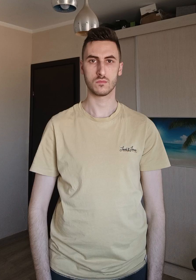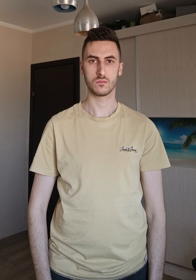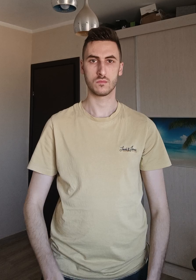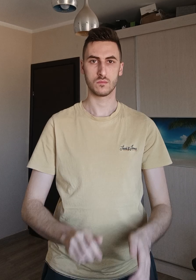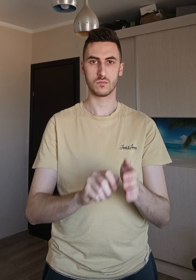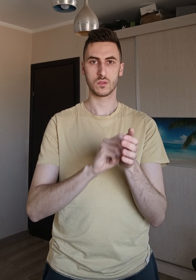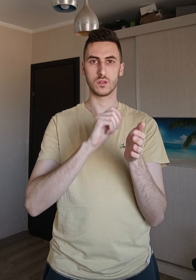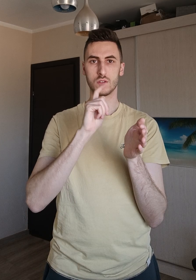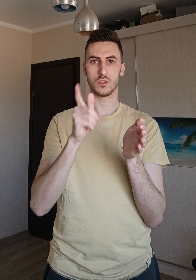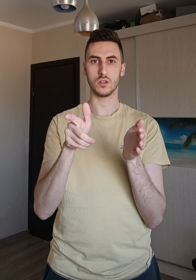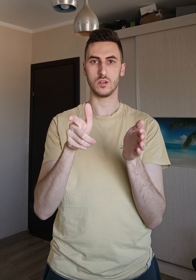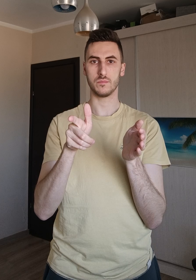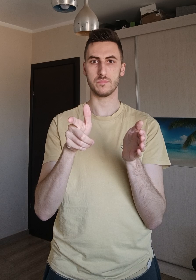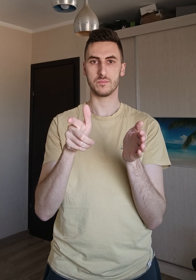לשלם